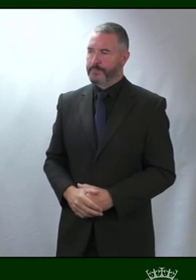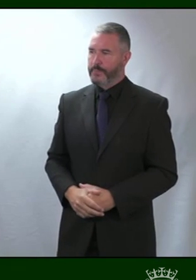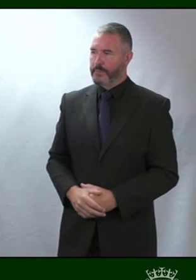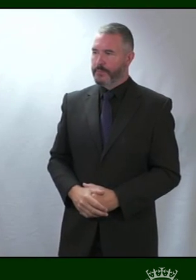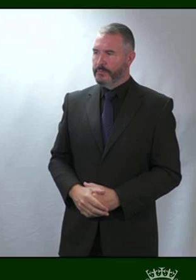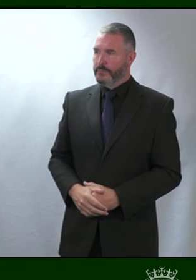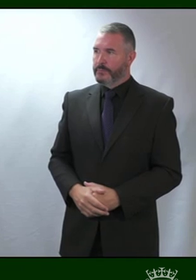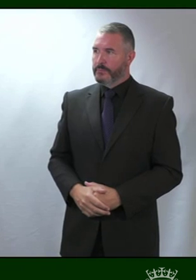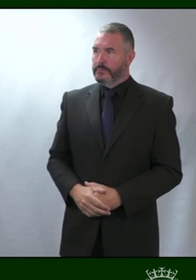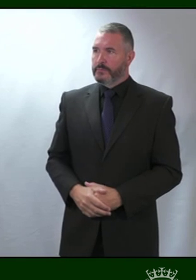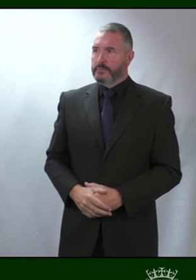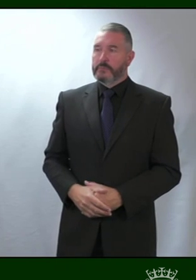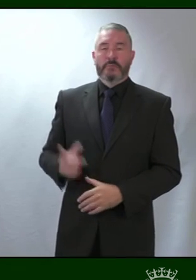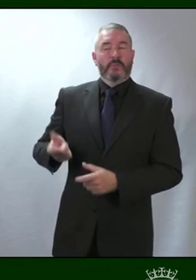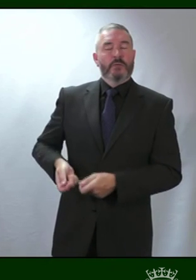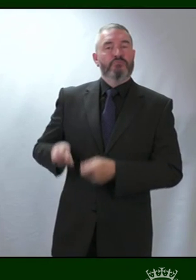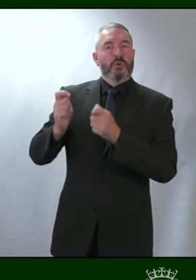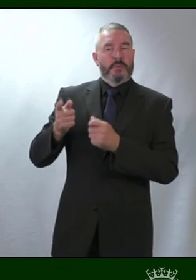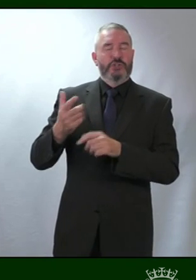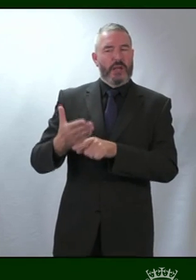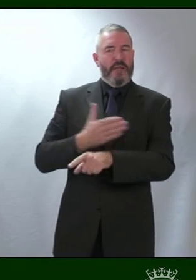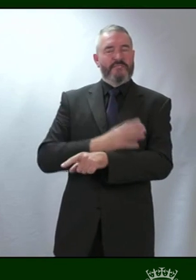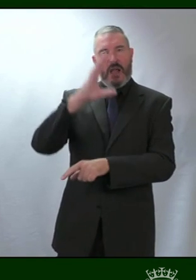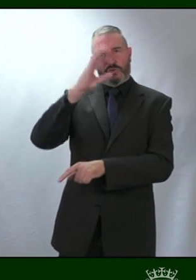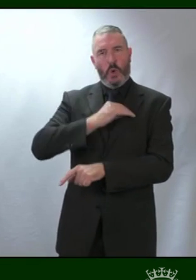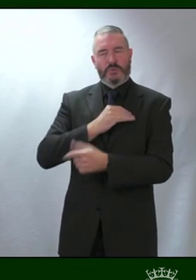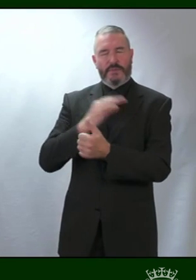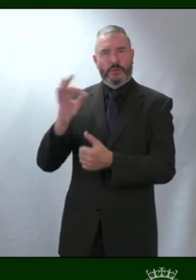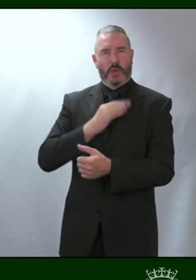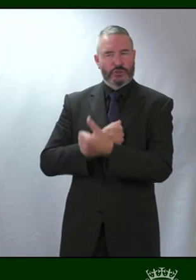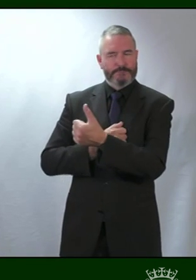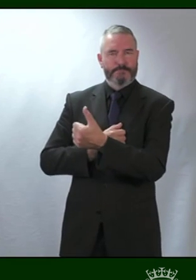I am grateful to my hon. Friend, because she gave me advance notice of this question.